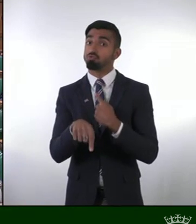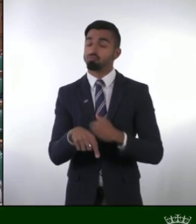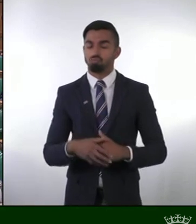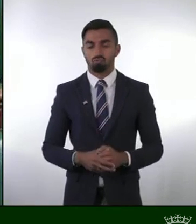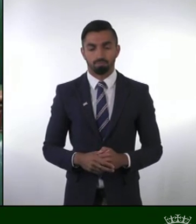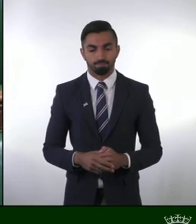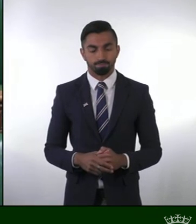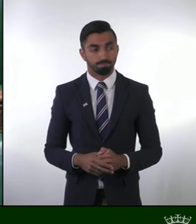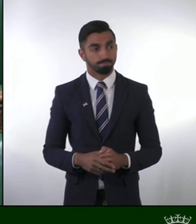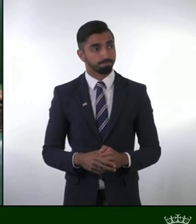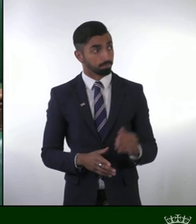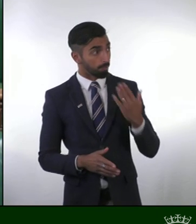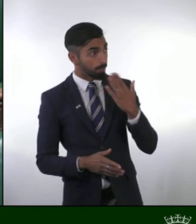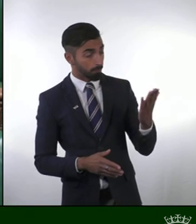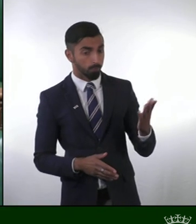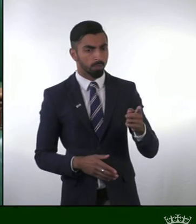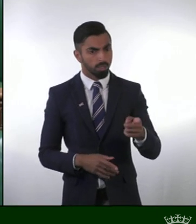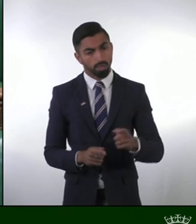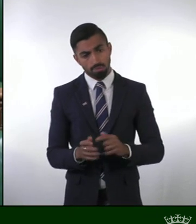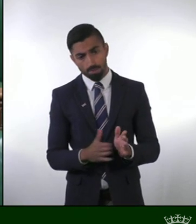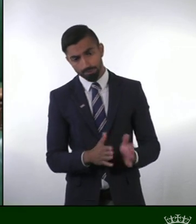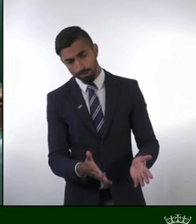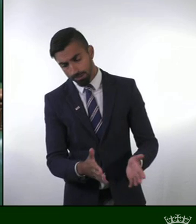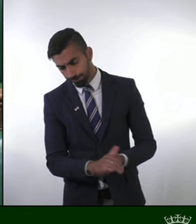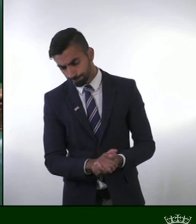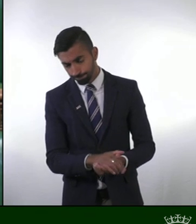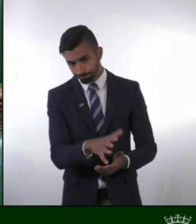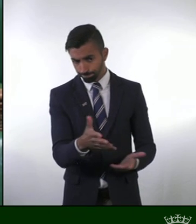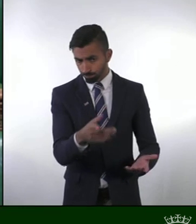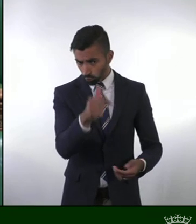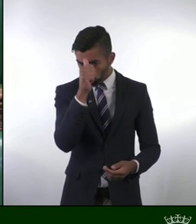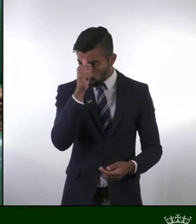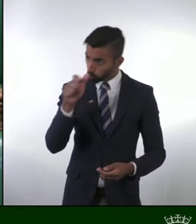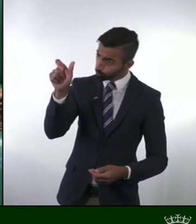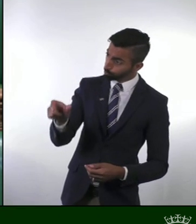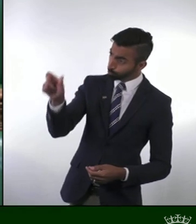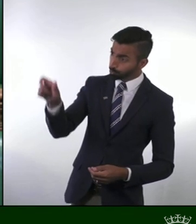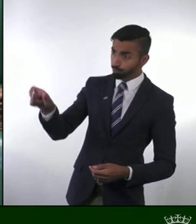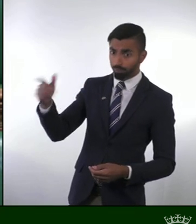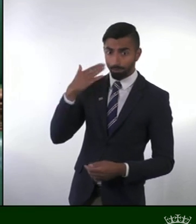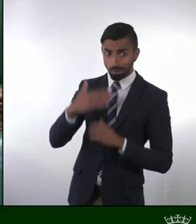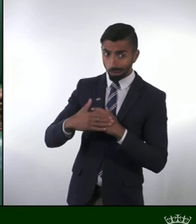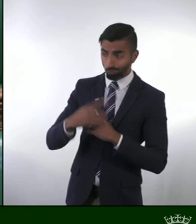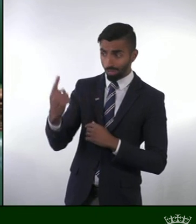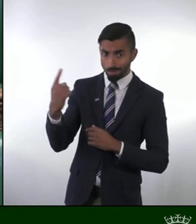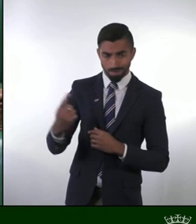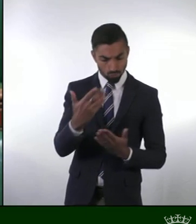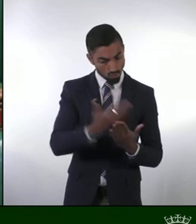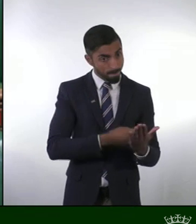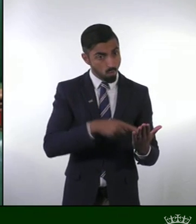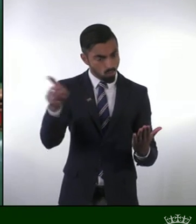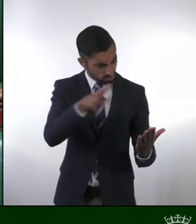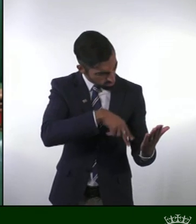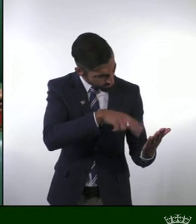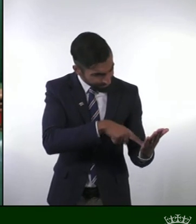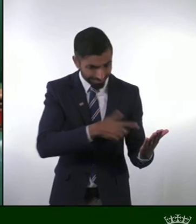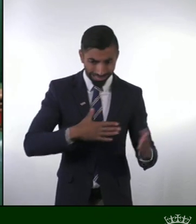The Prime Minister, I know, understands the frustration of those most at risk when they see a report like that and they know action is needed.